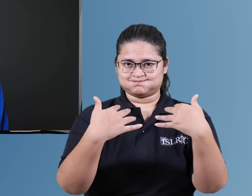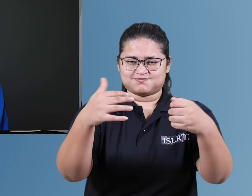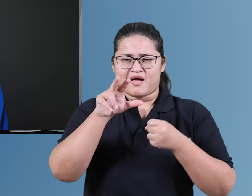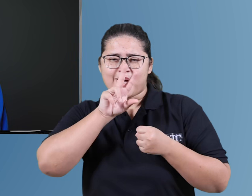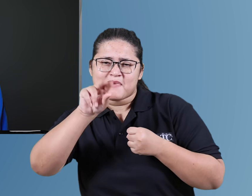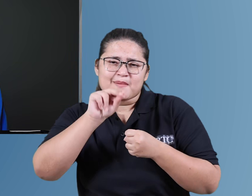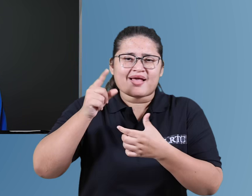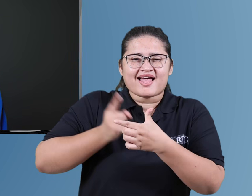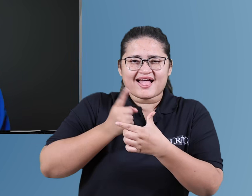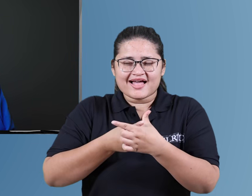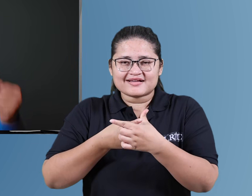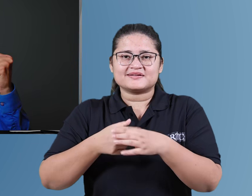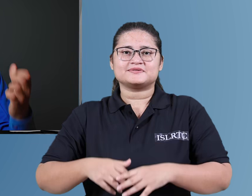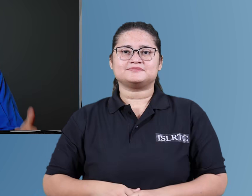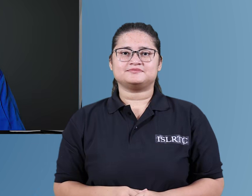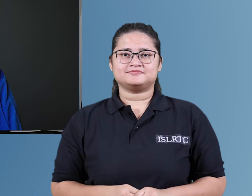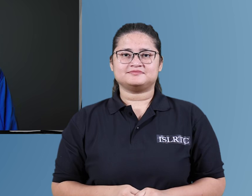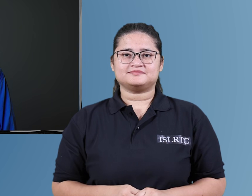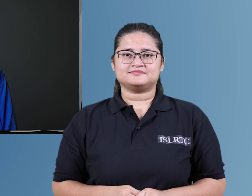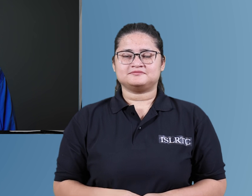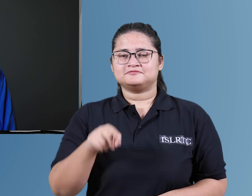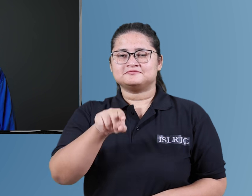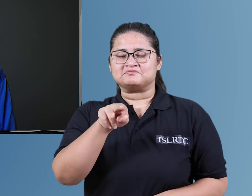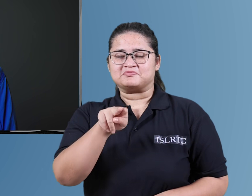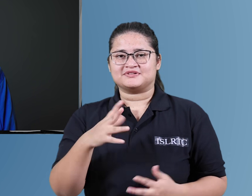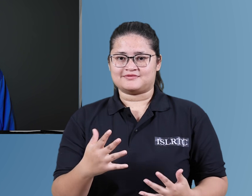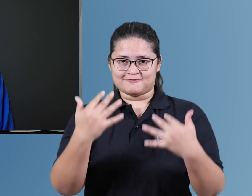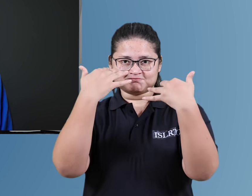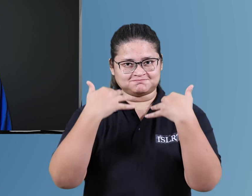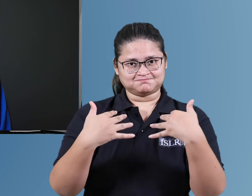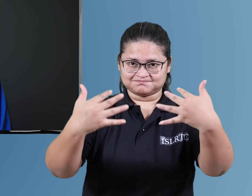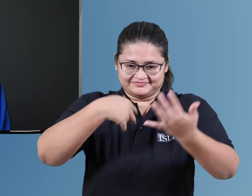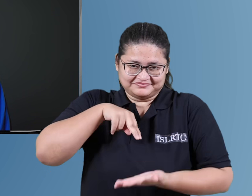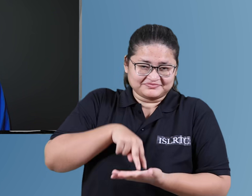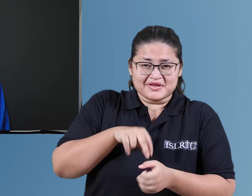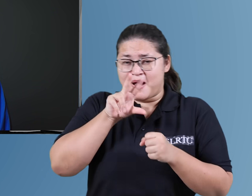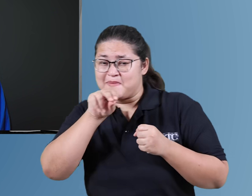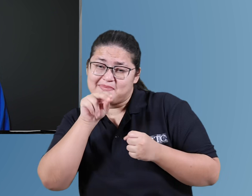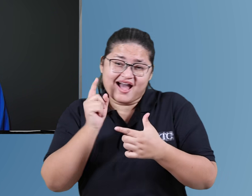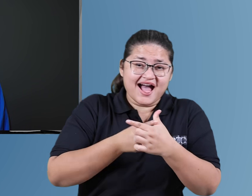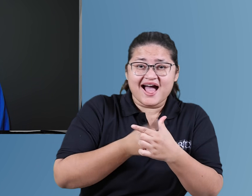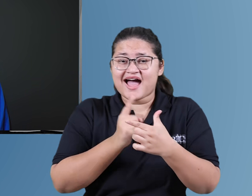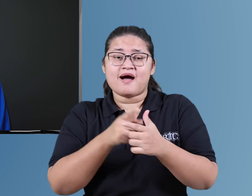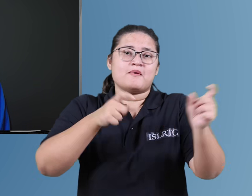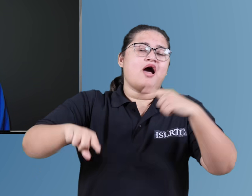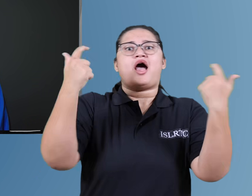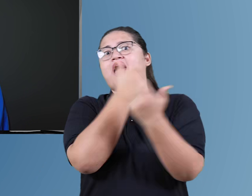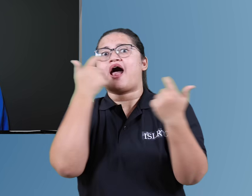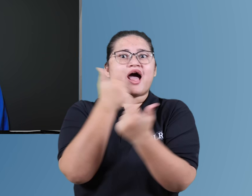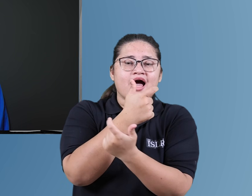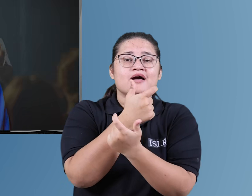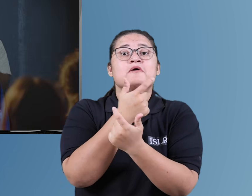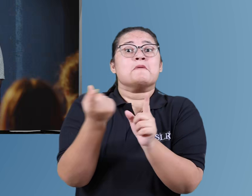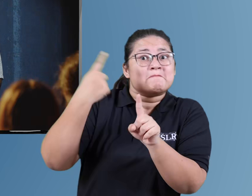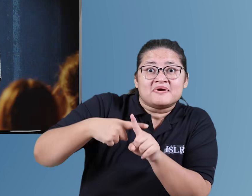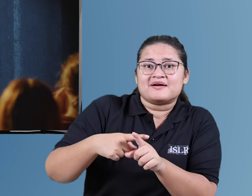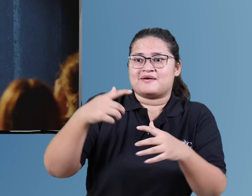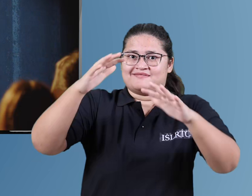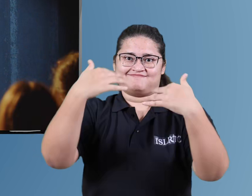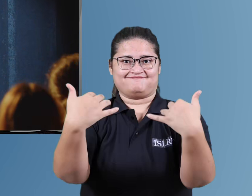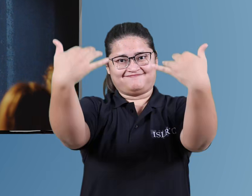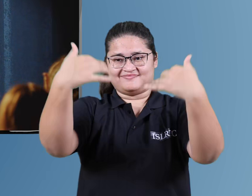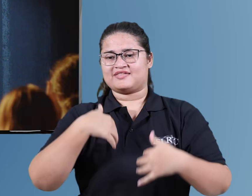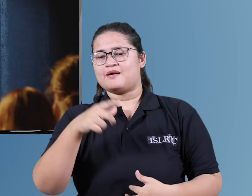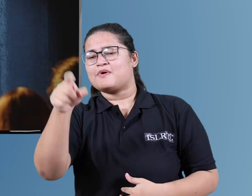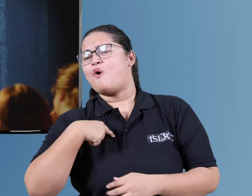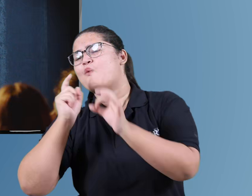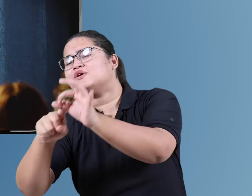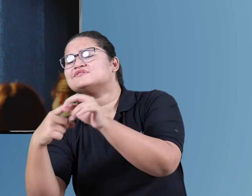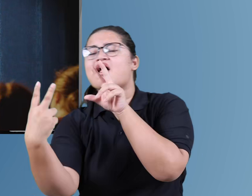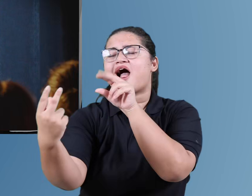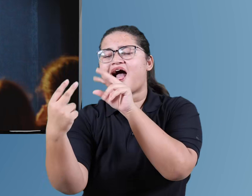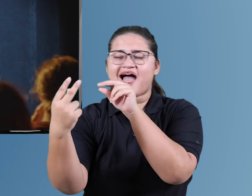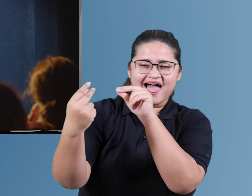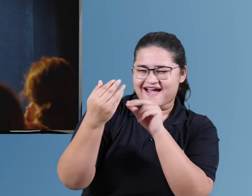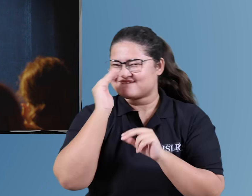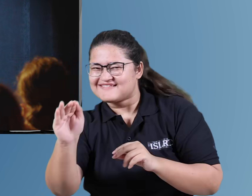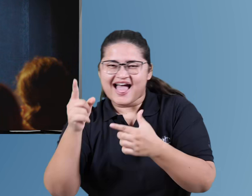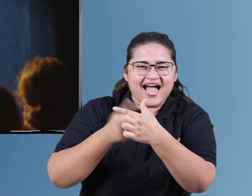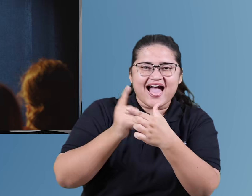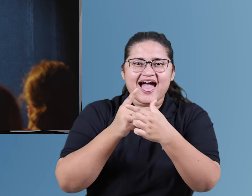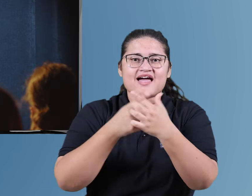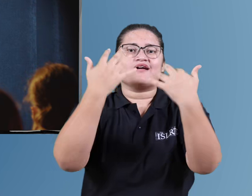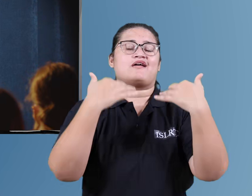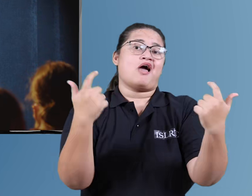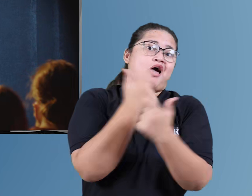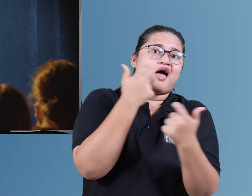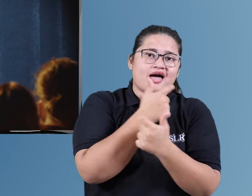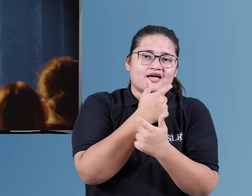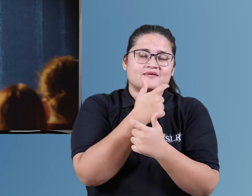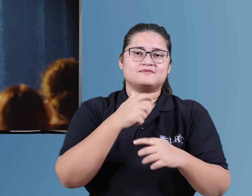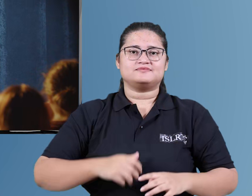Stand-up A comedy performance featuring a comedian who tells jokes or funny stories to an audience and engages in crowd work.